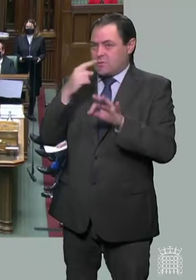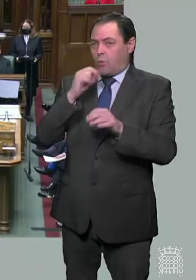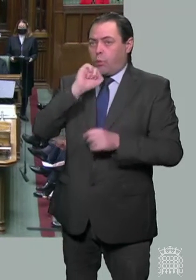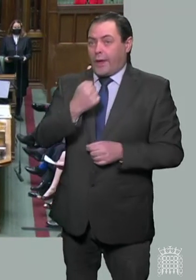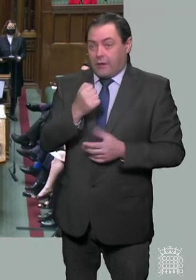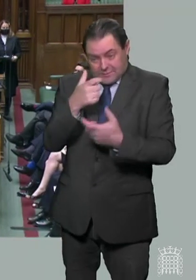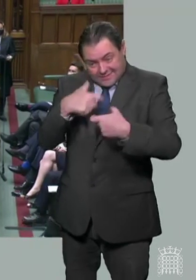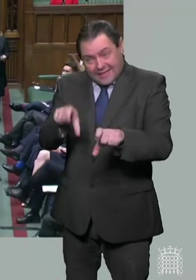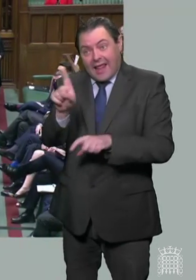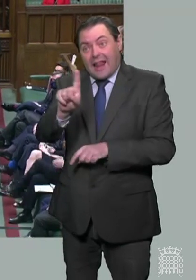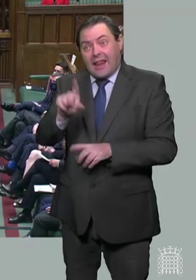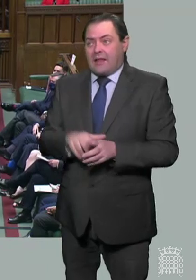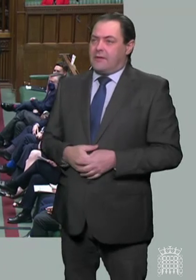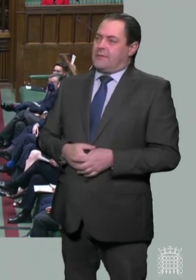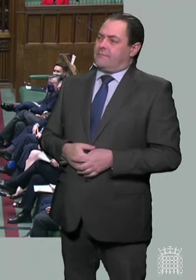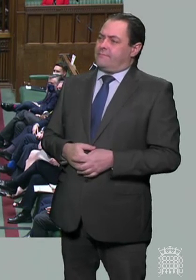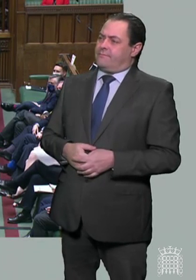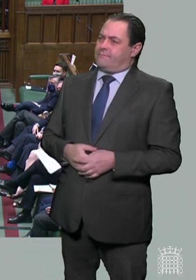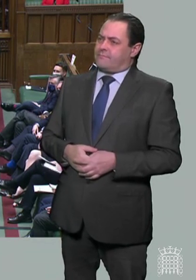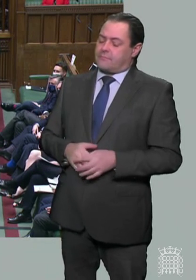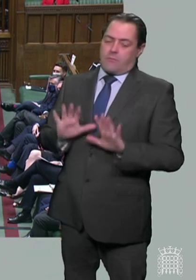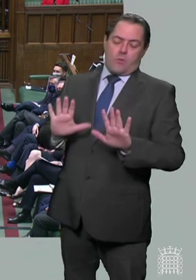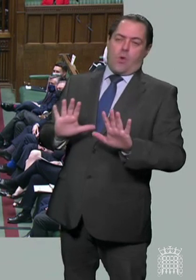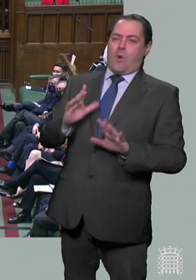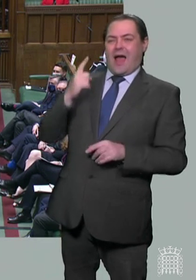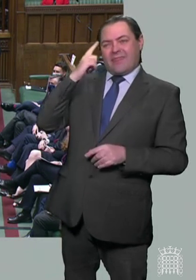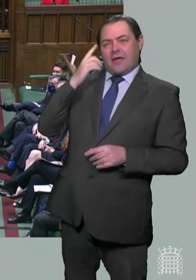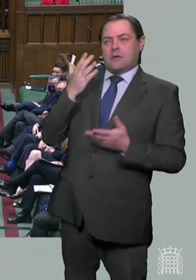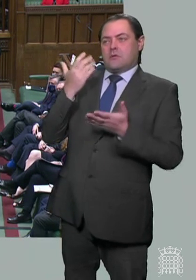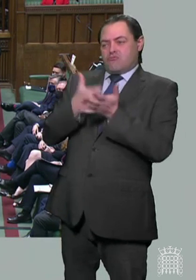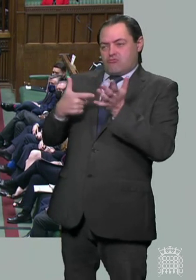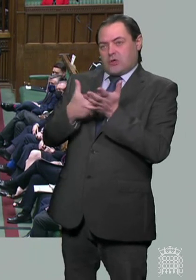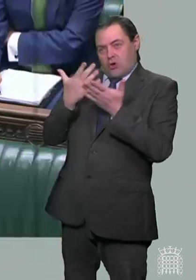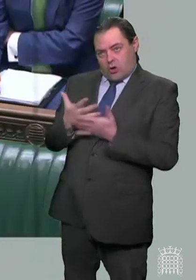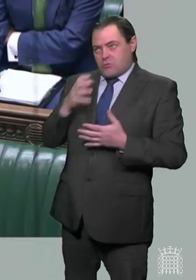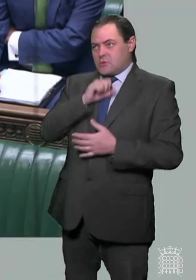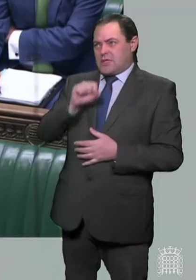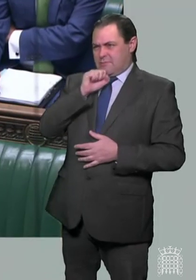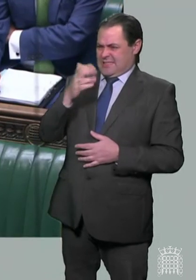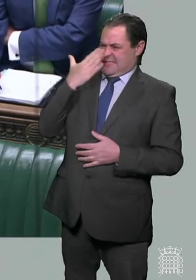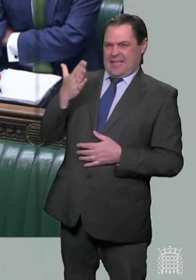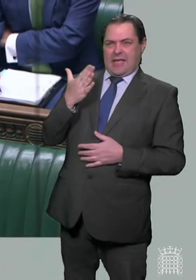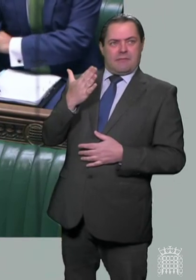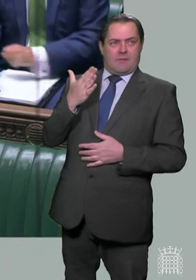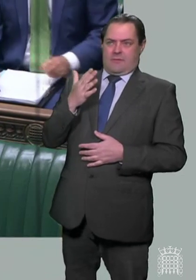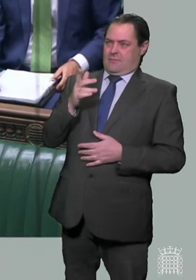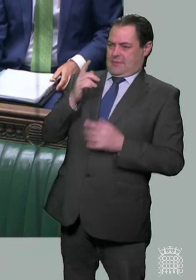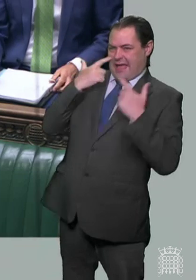I am afraid that the right honourable and learned Gentleman is in danger of getting hoist by his own petard.